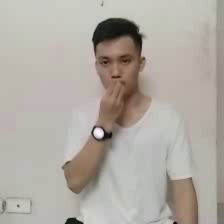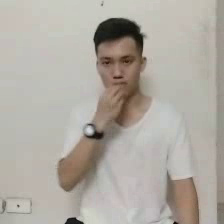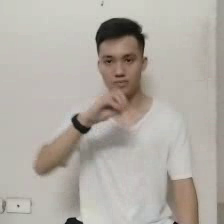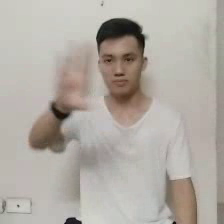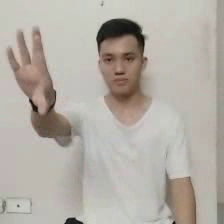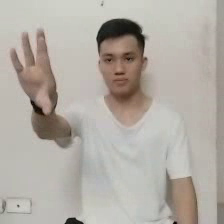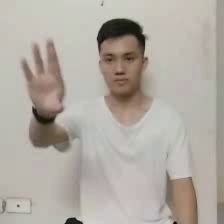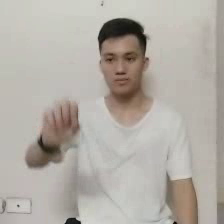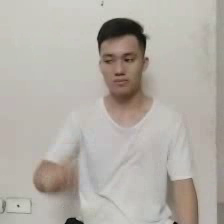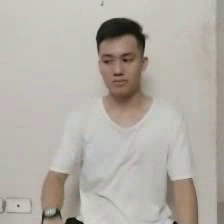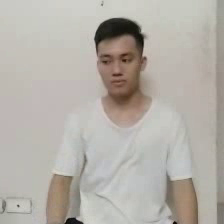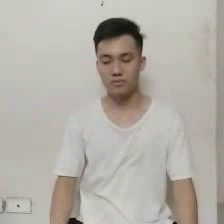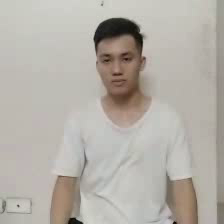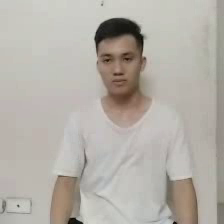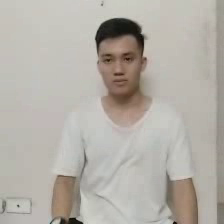Khai báo